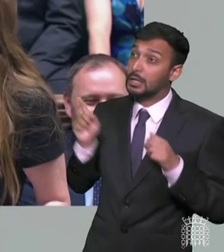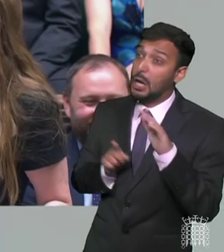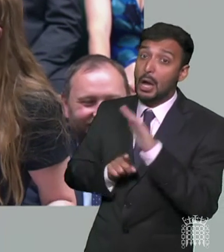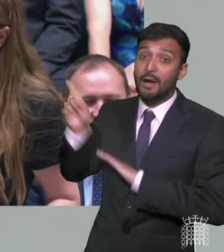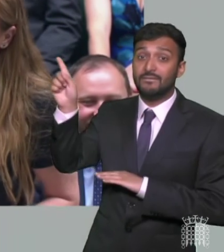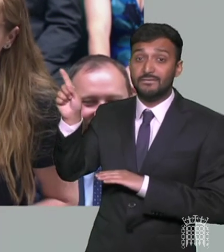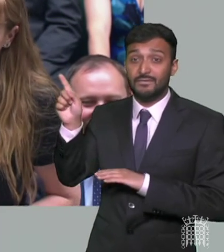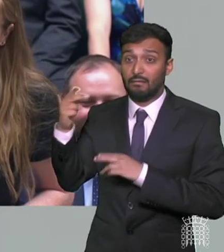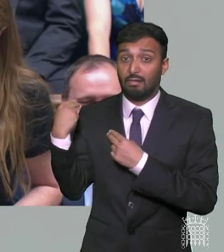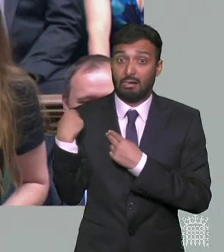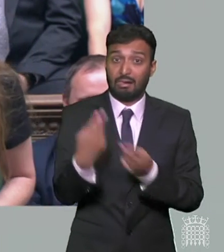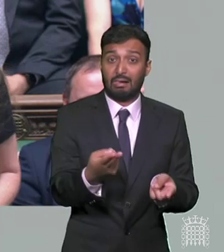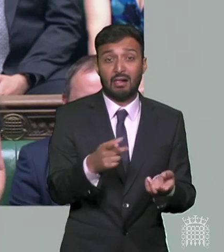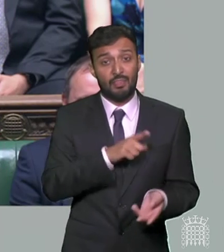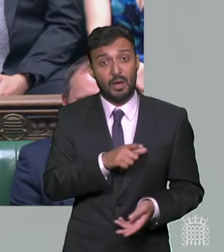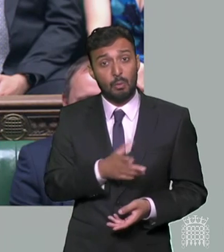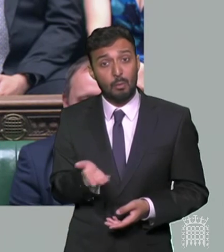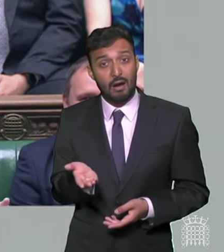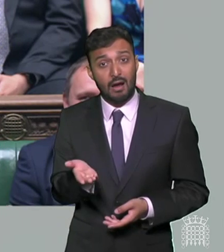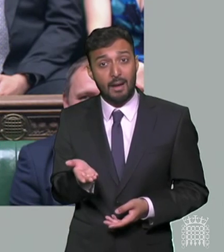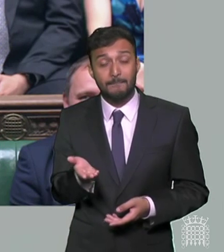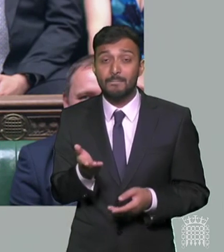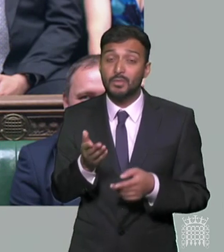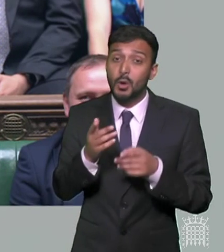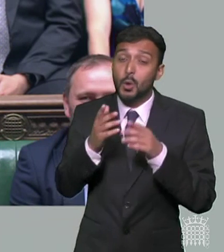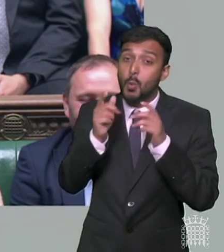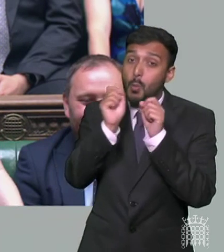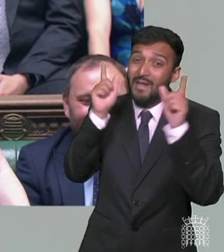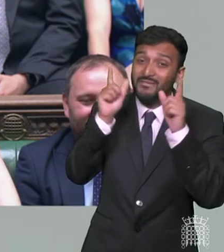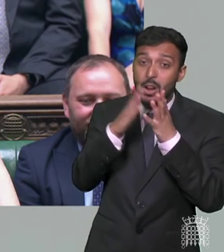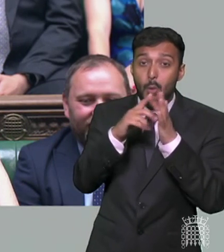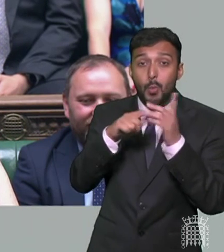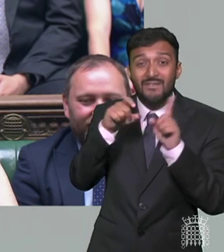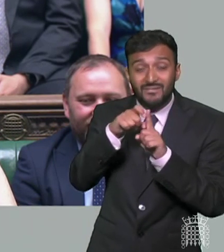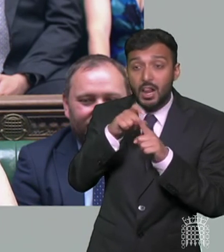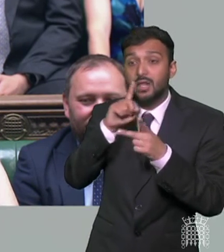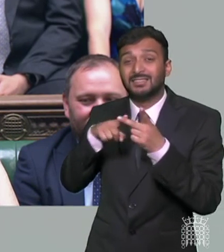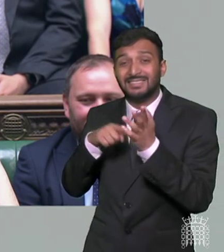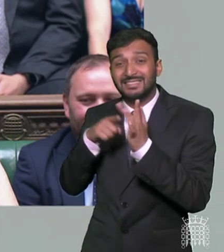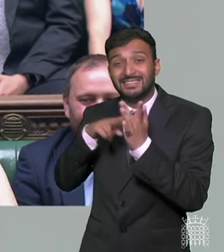The people of Wakefield and Tiverton held their own vote of no confidence.